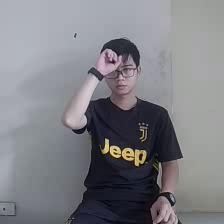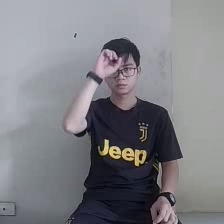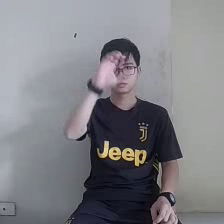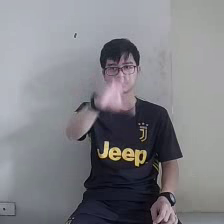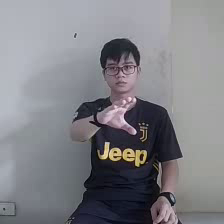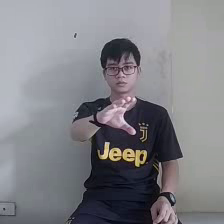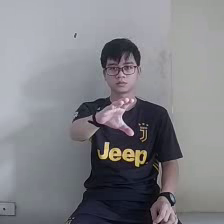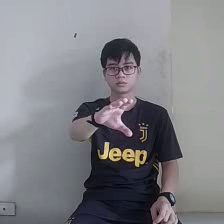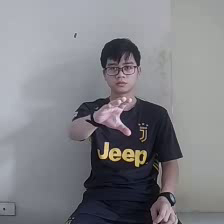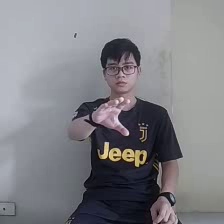Dạy dỗ